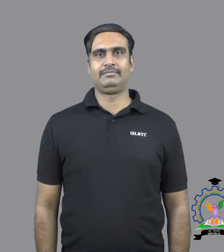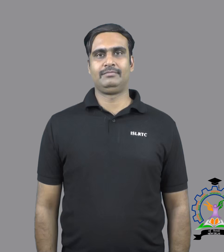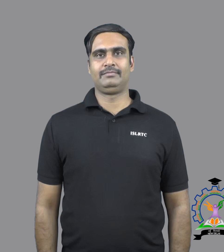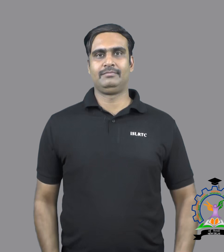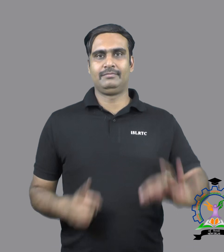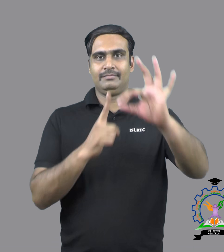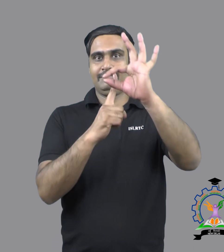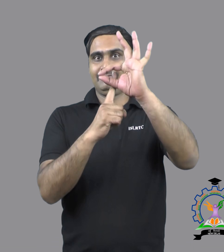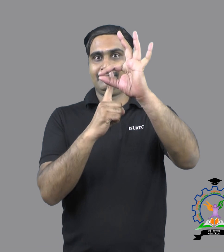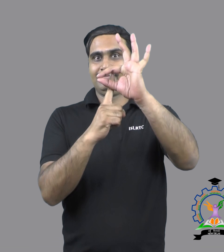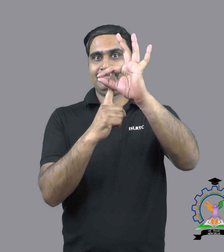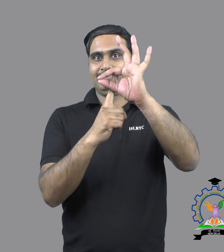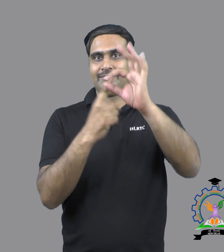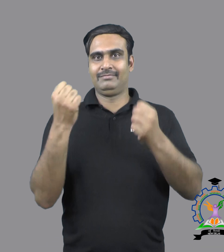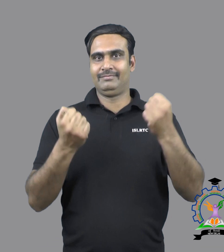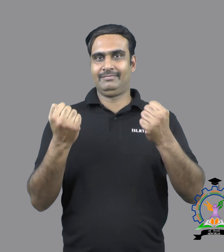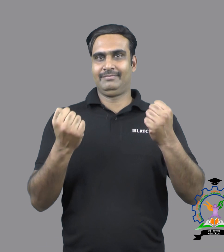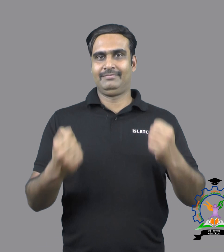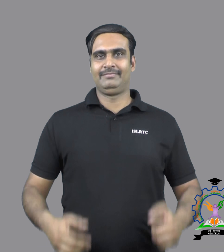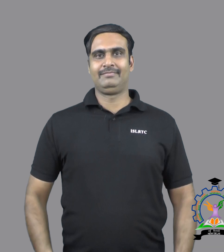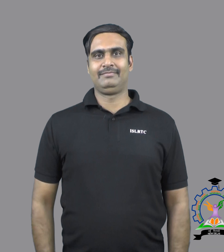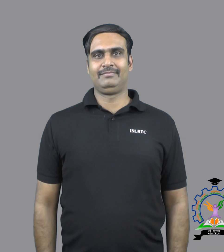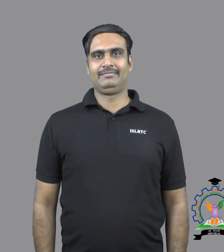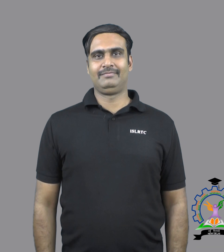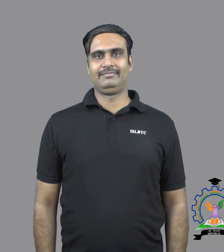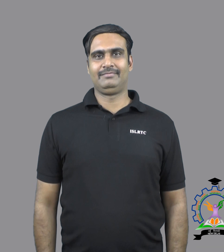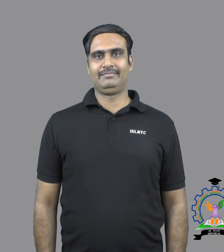Toyota